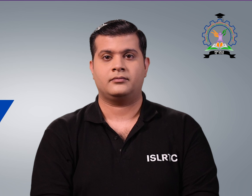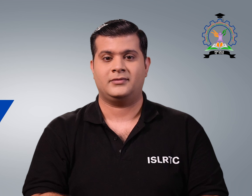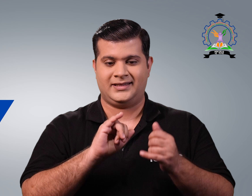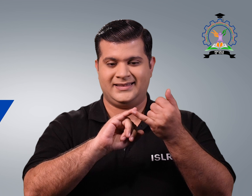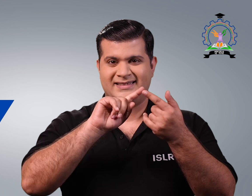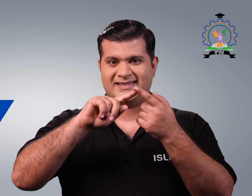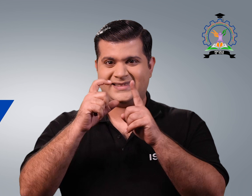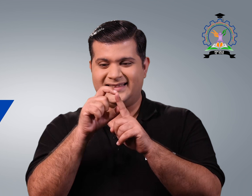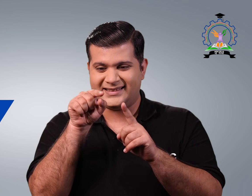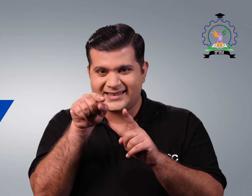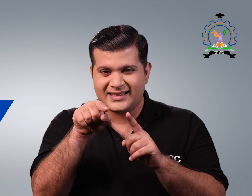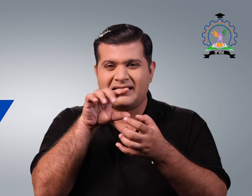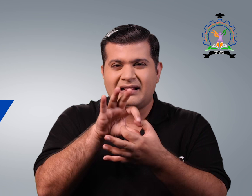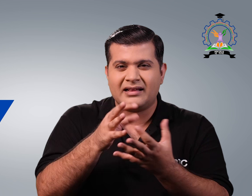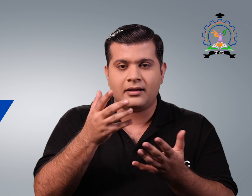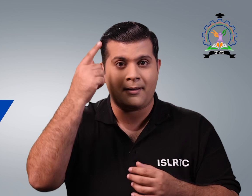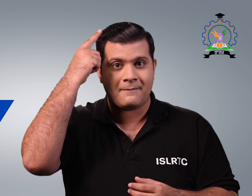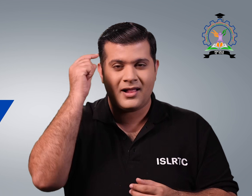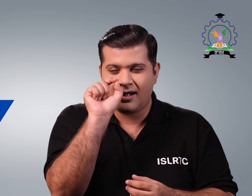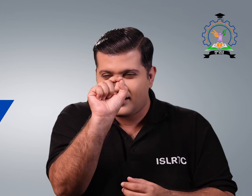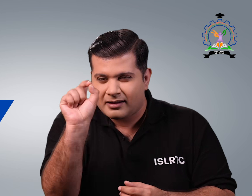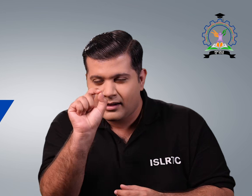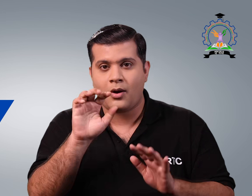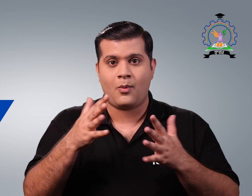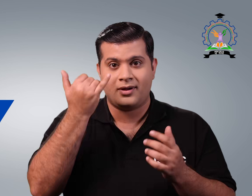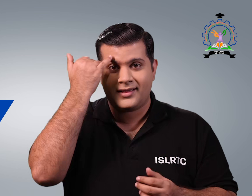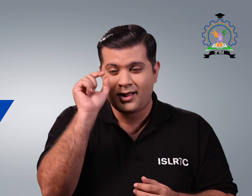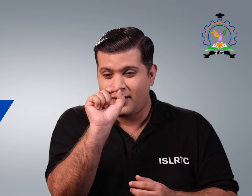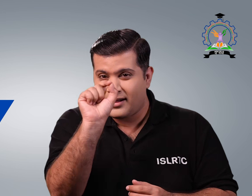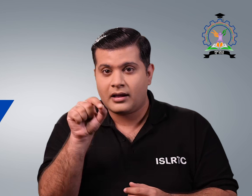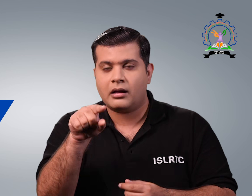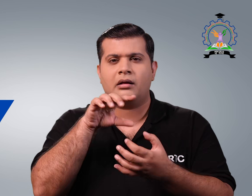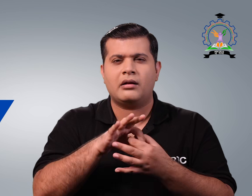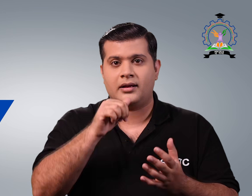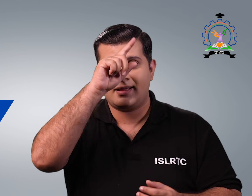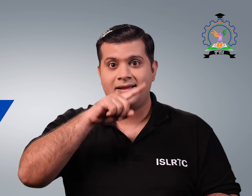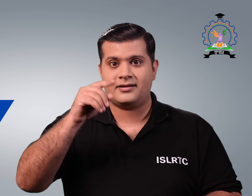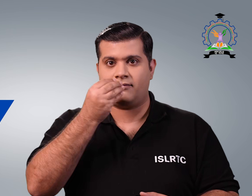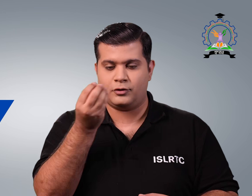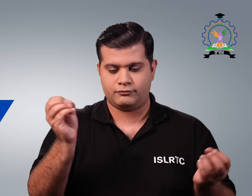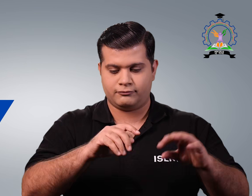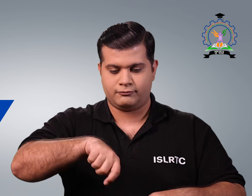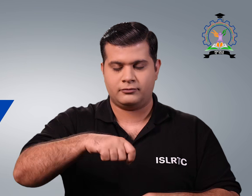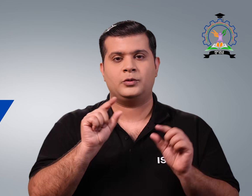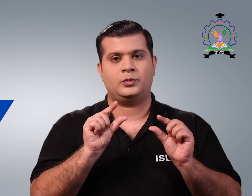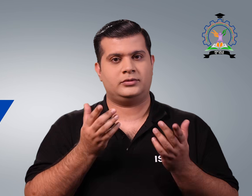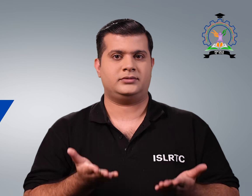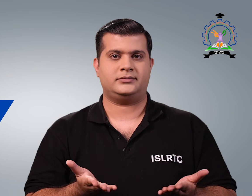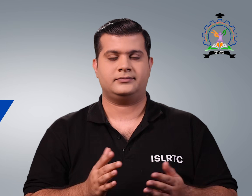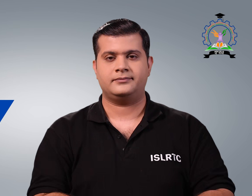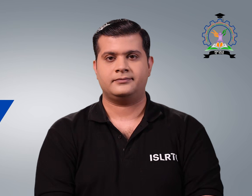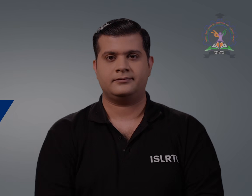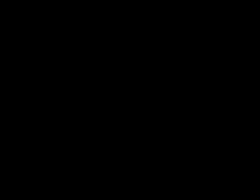Mustard seeds, either black or yellow, are commonly used in Indian cooking.